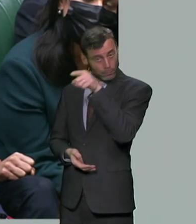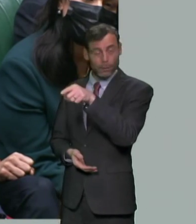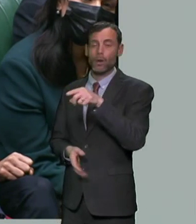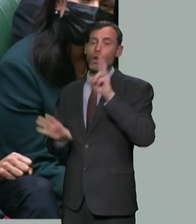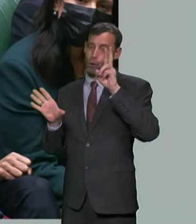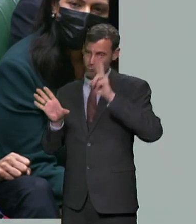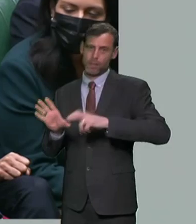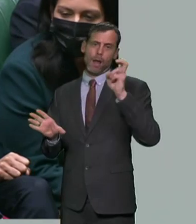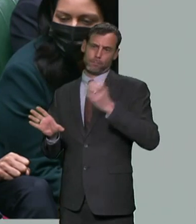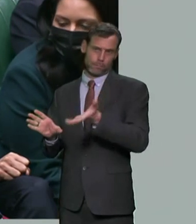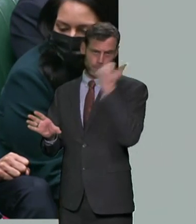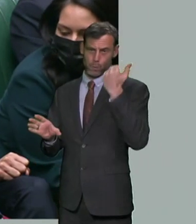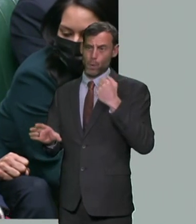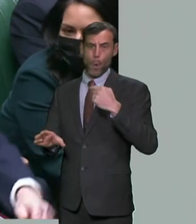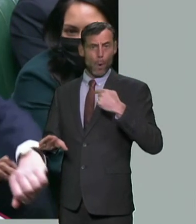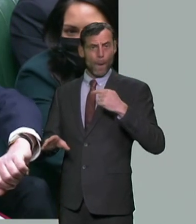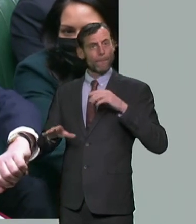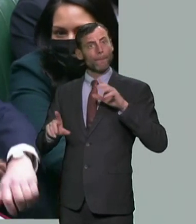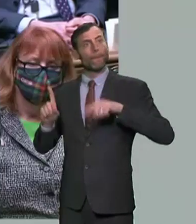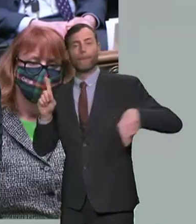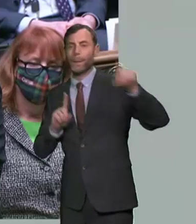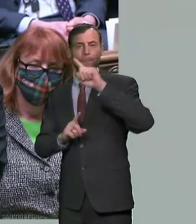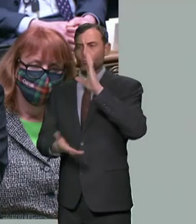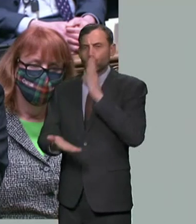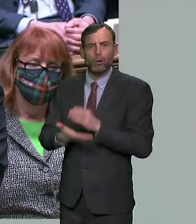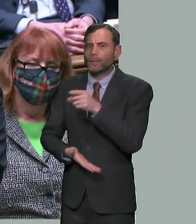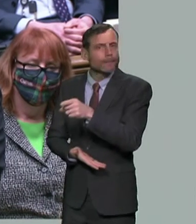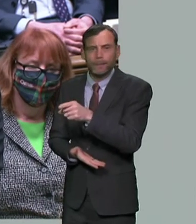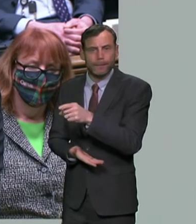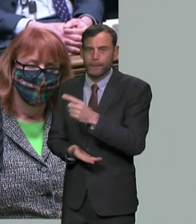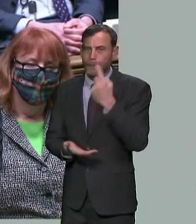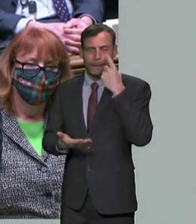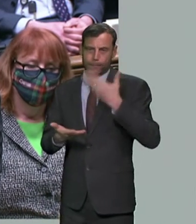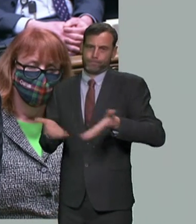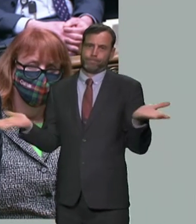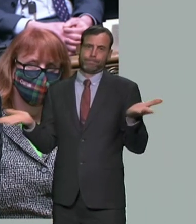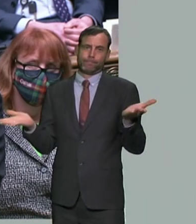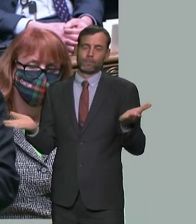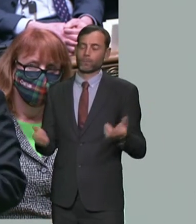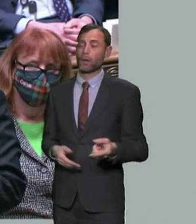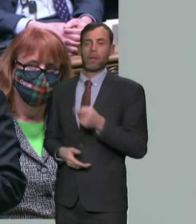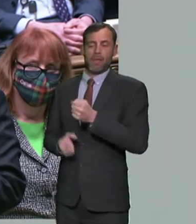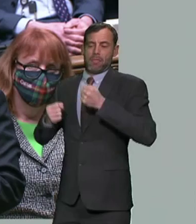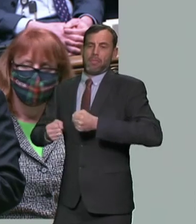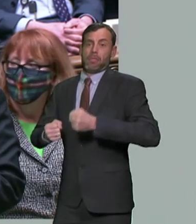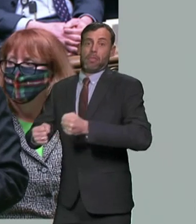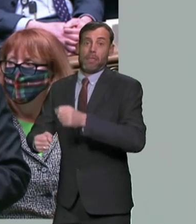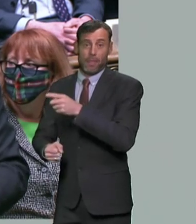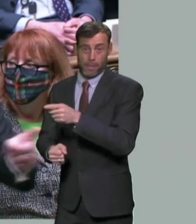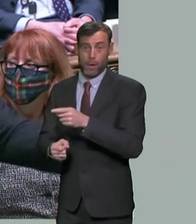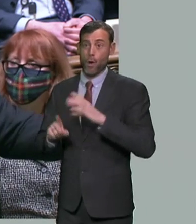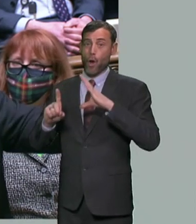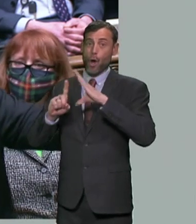Public trust is haemorrhaging. With every day that passes, this Tory Government lose even more credibility.